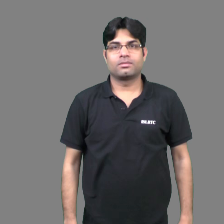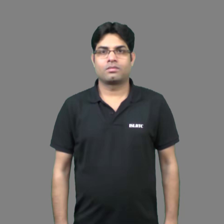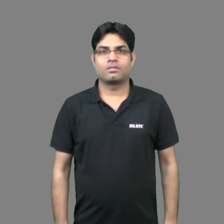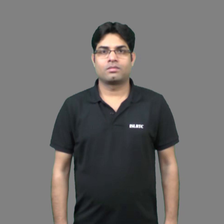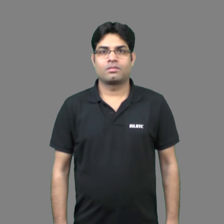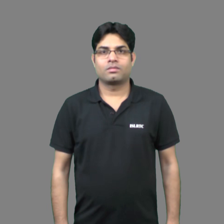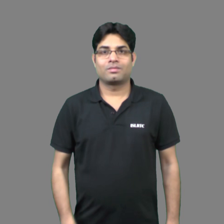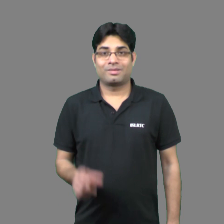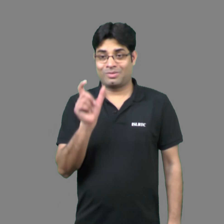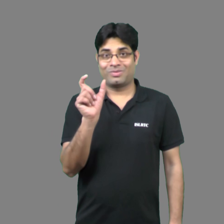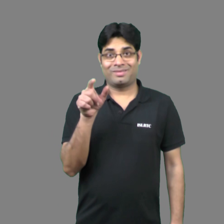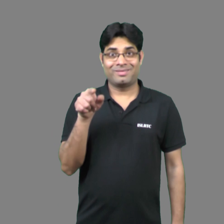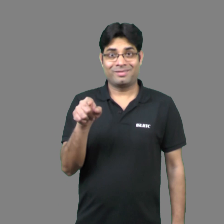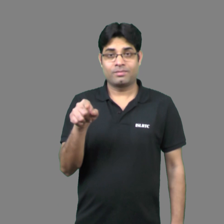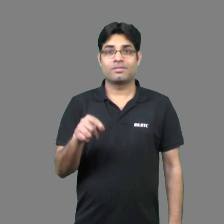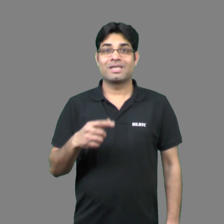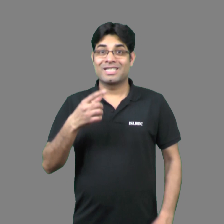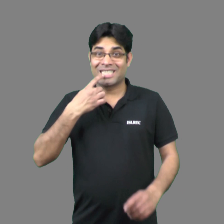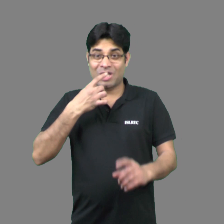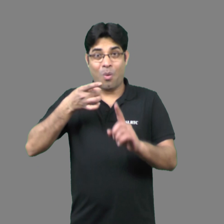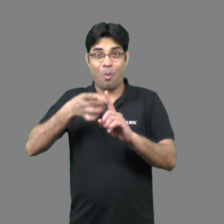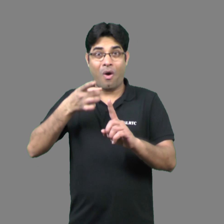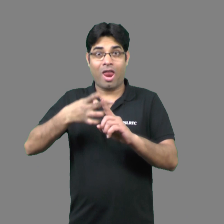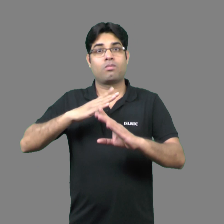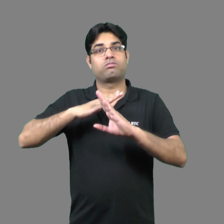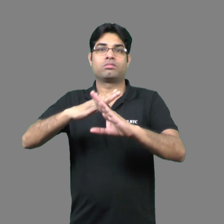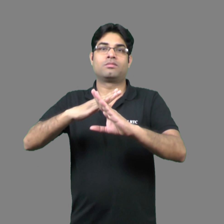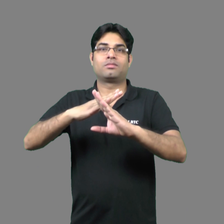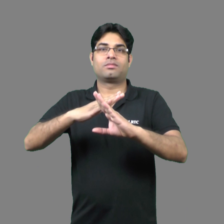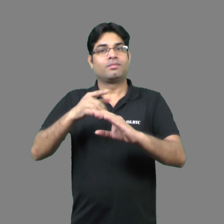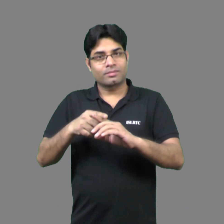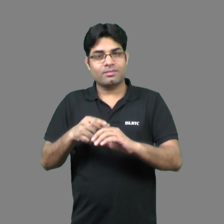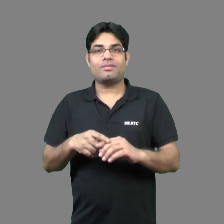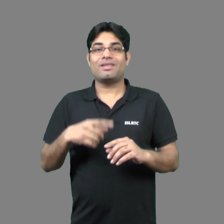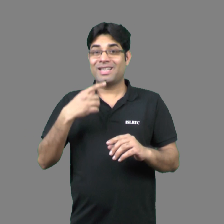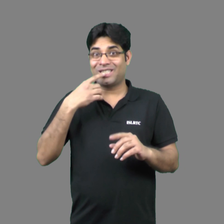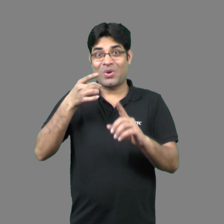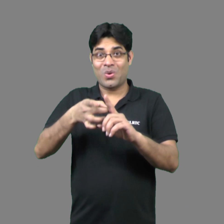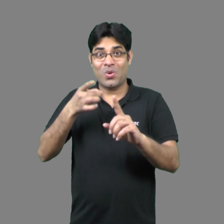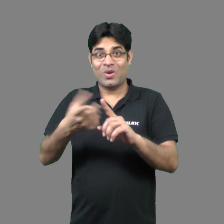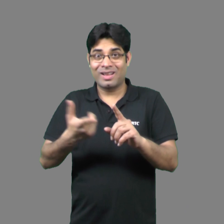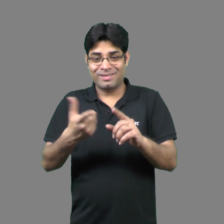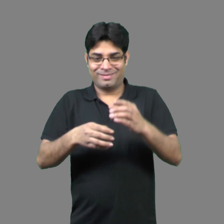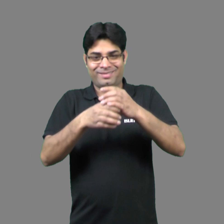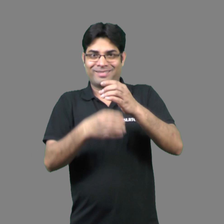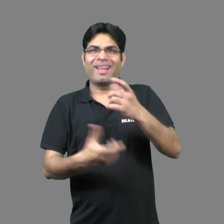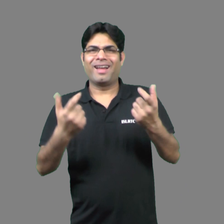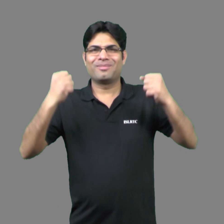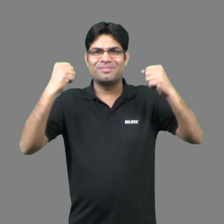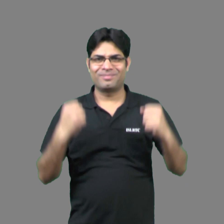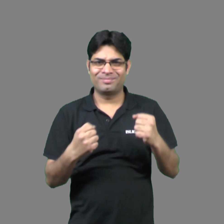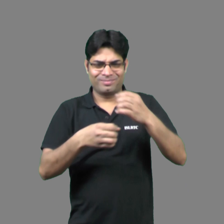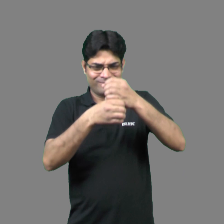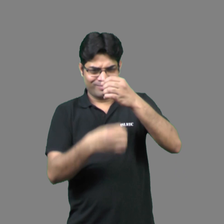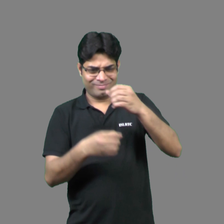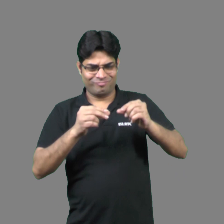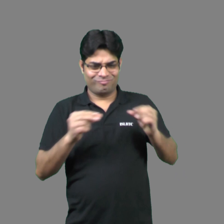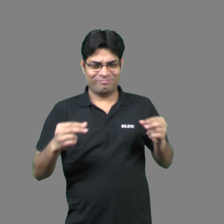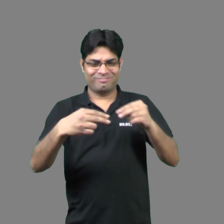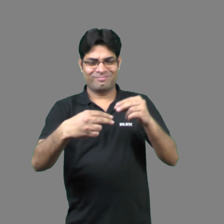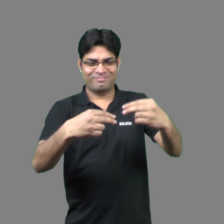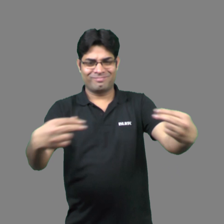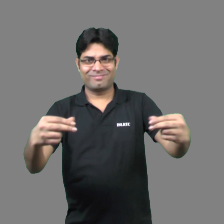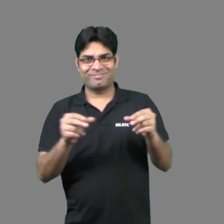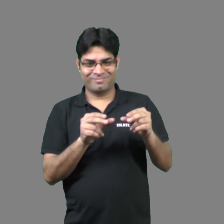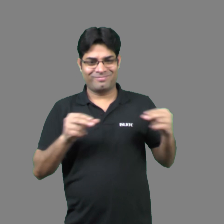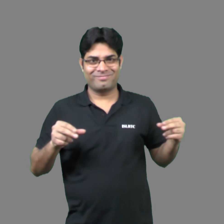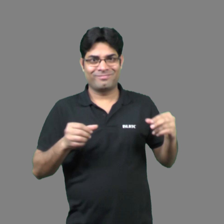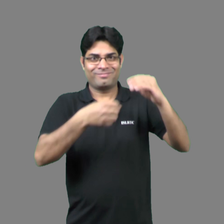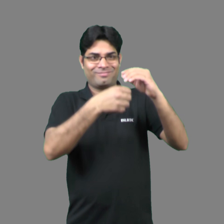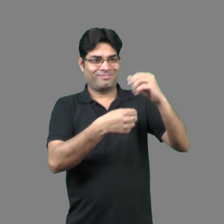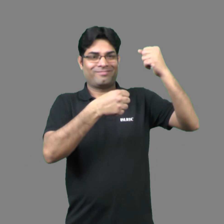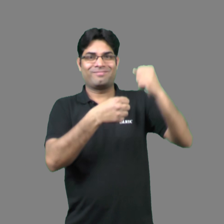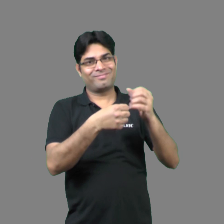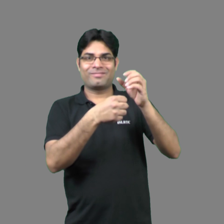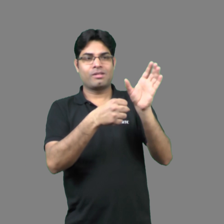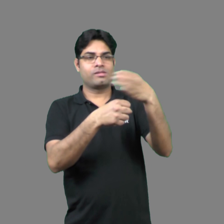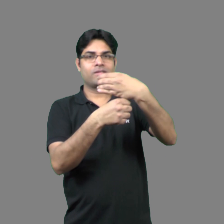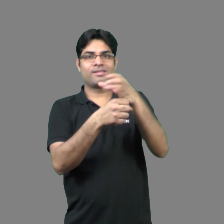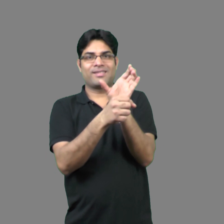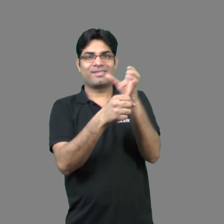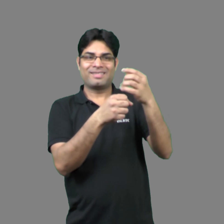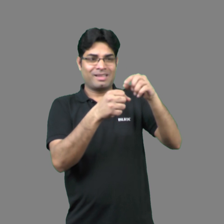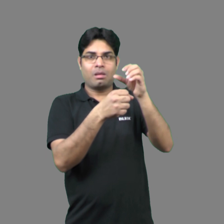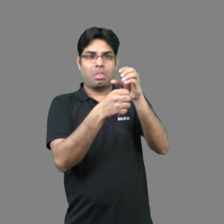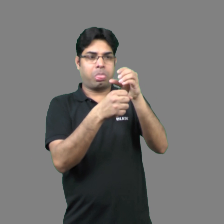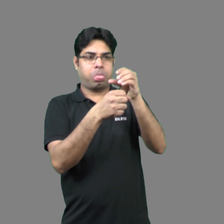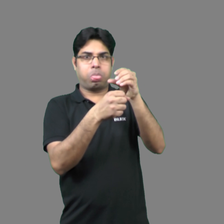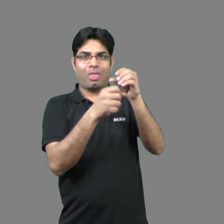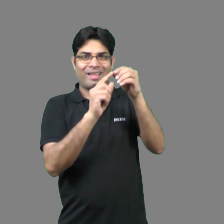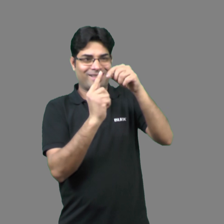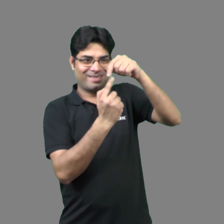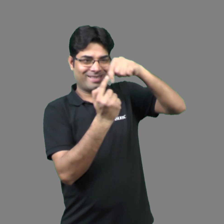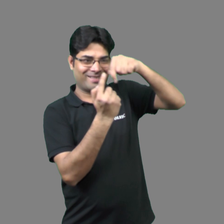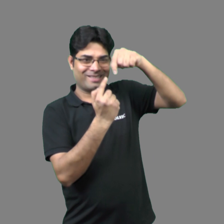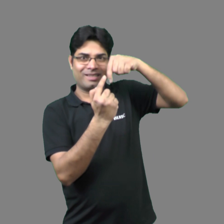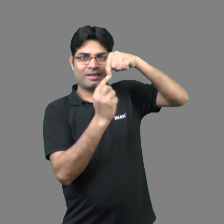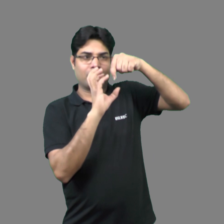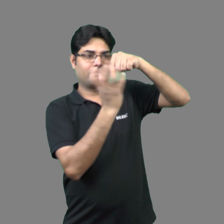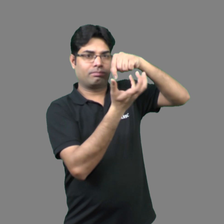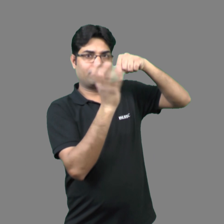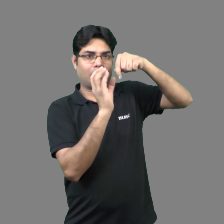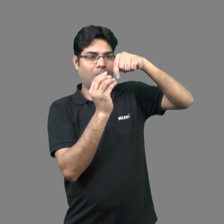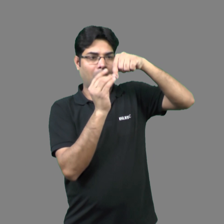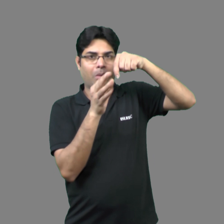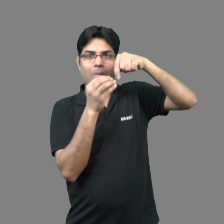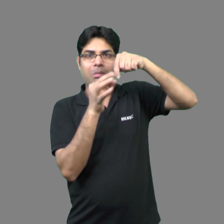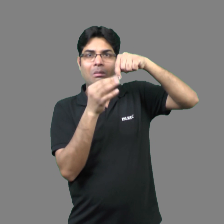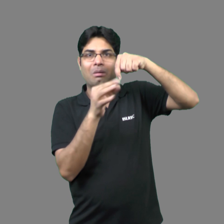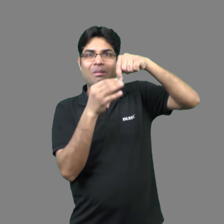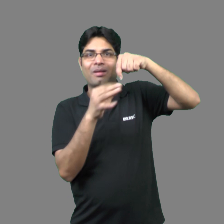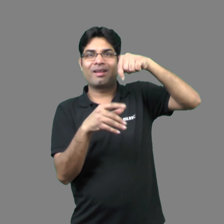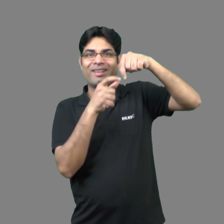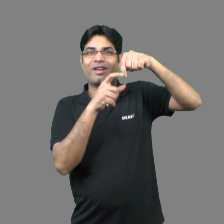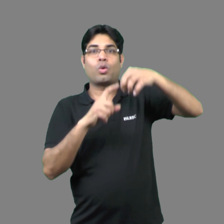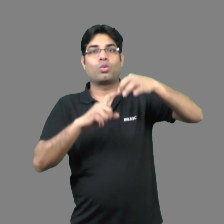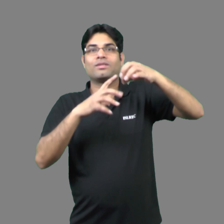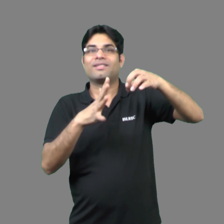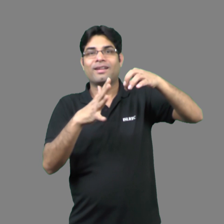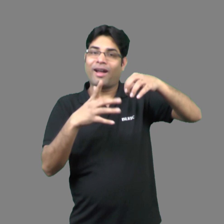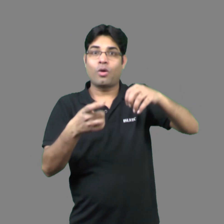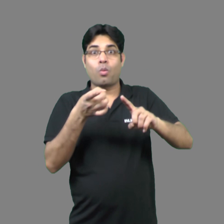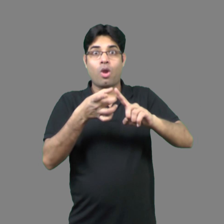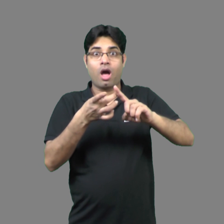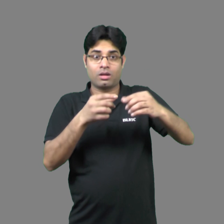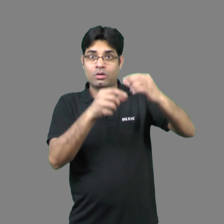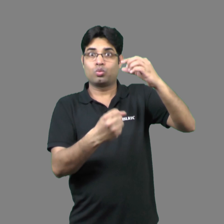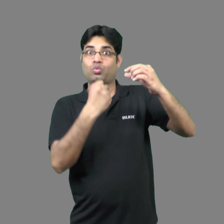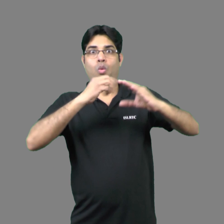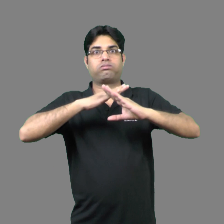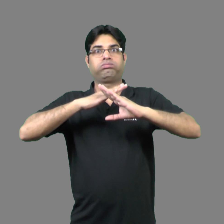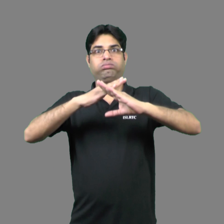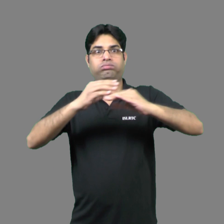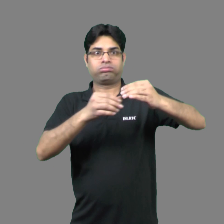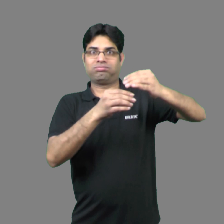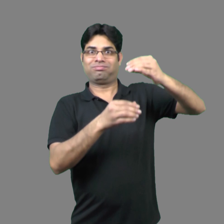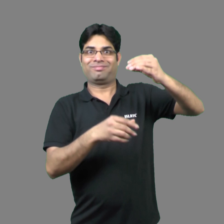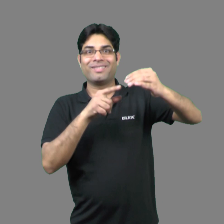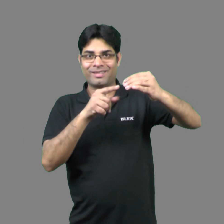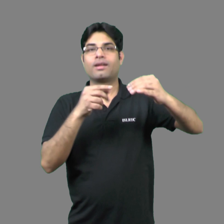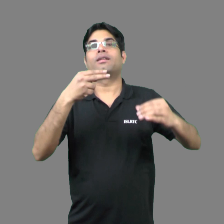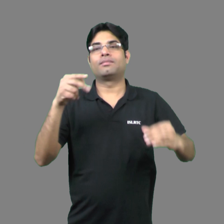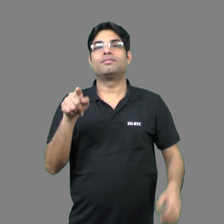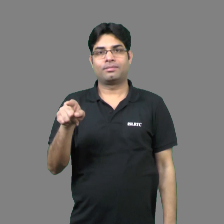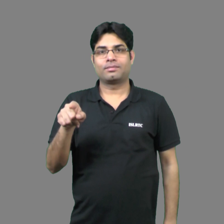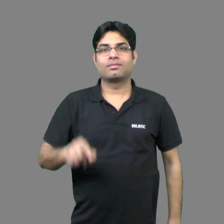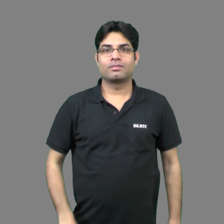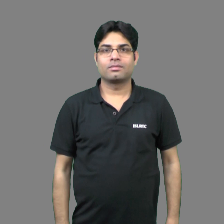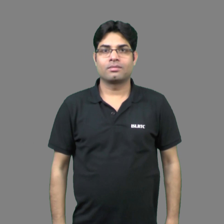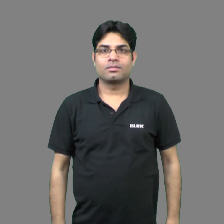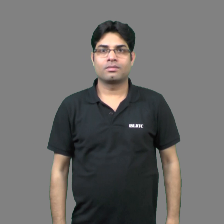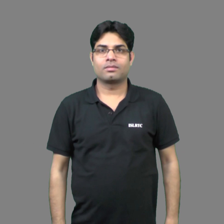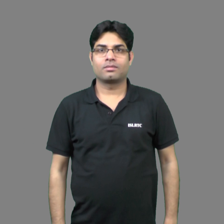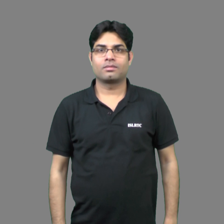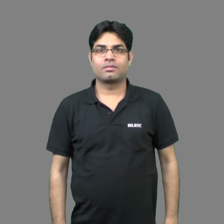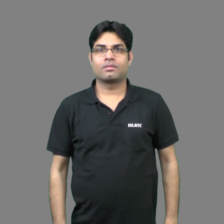Corrosion Resistance